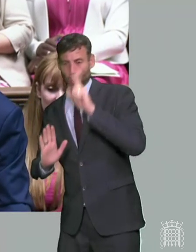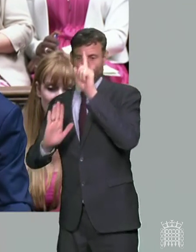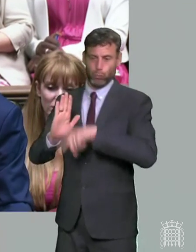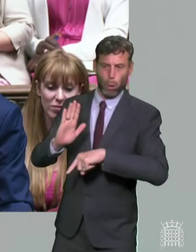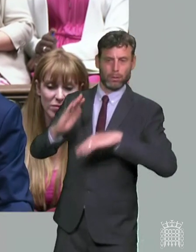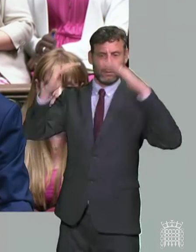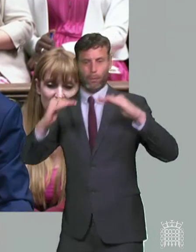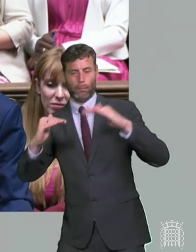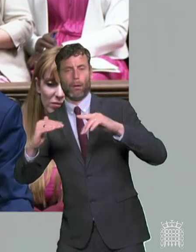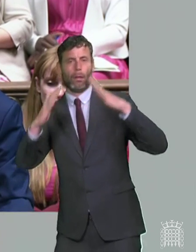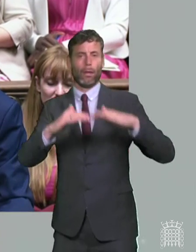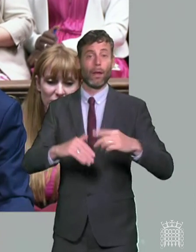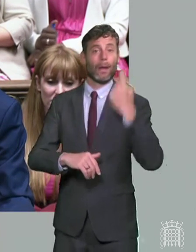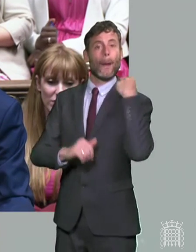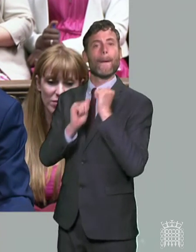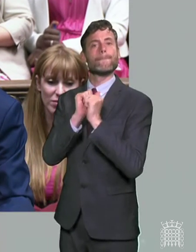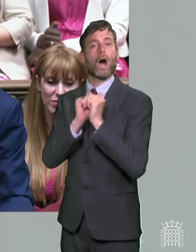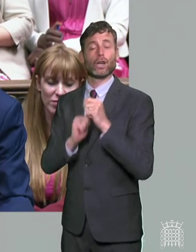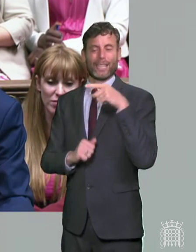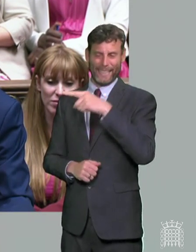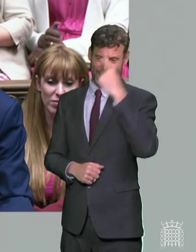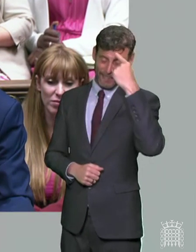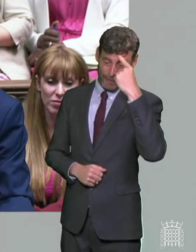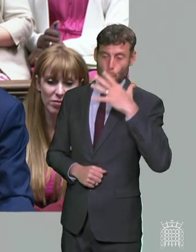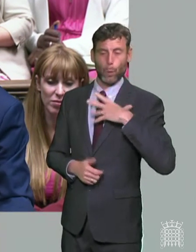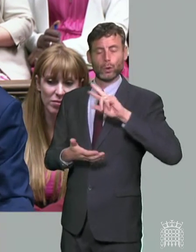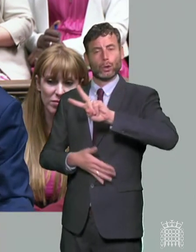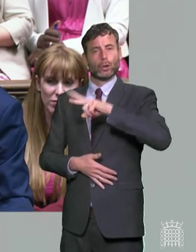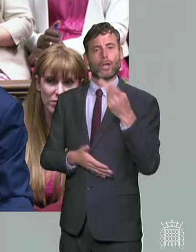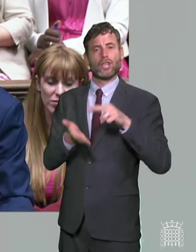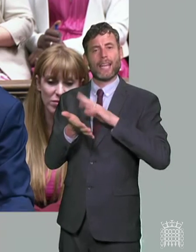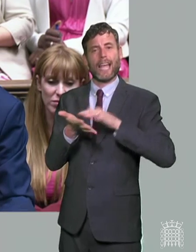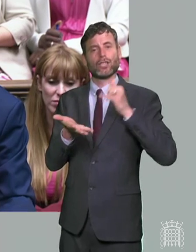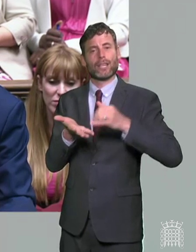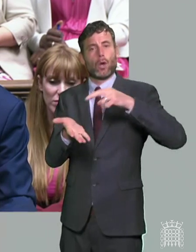In March, he proposed changing the NHS contract.